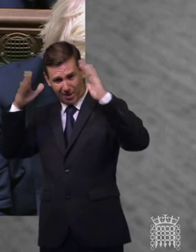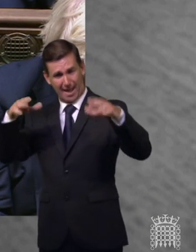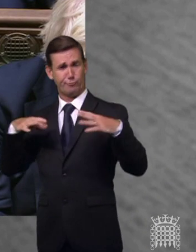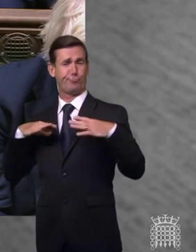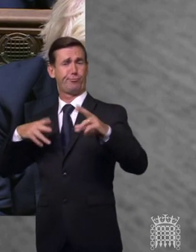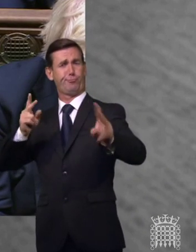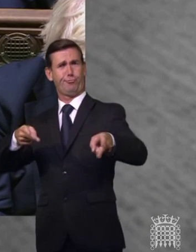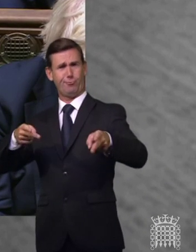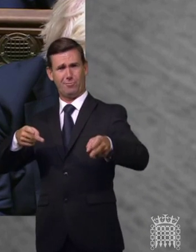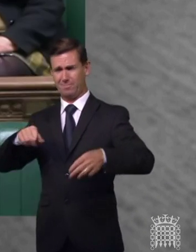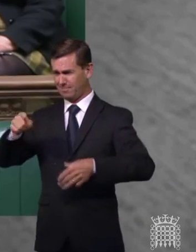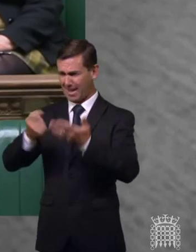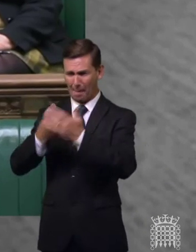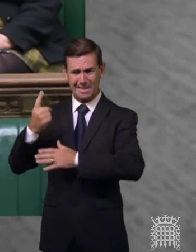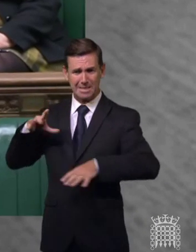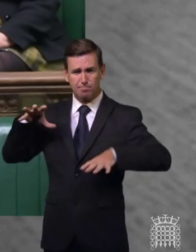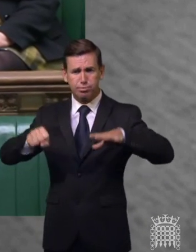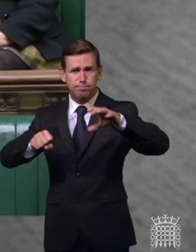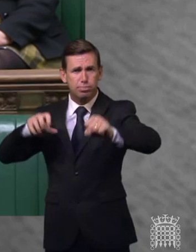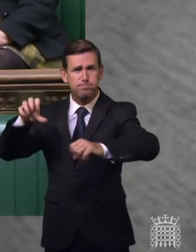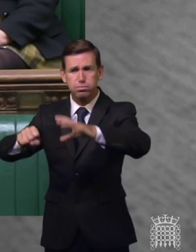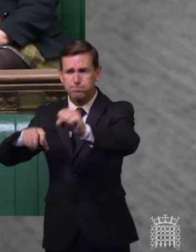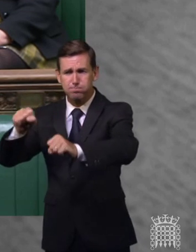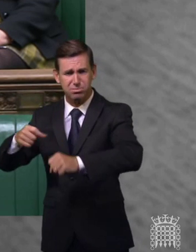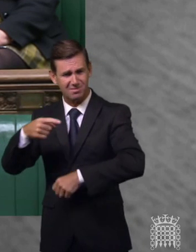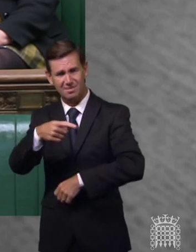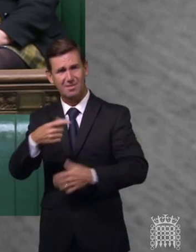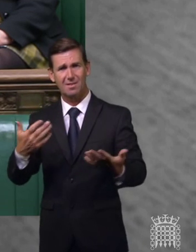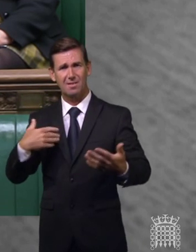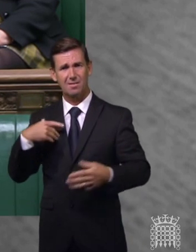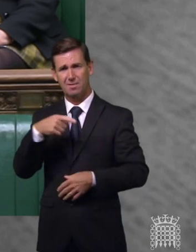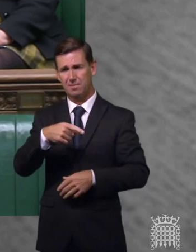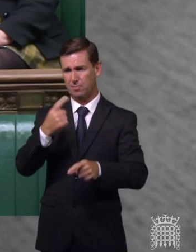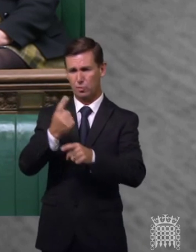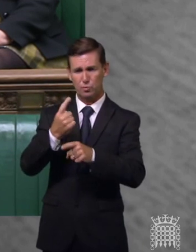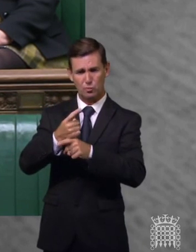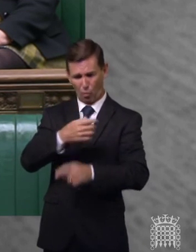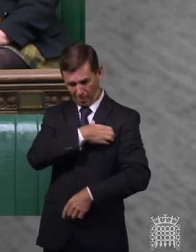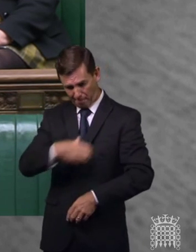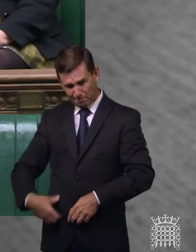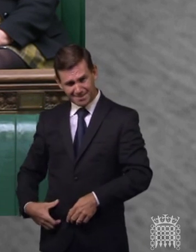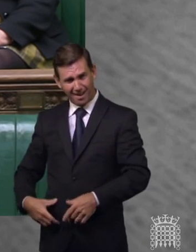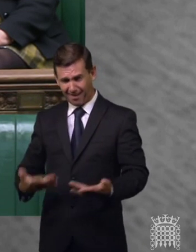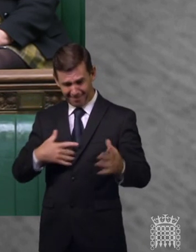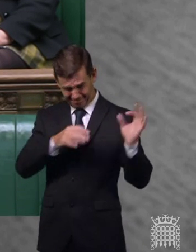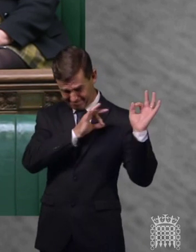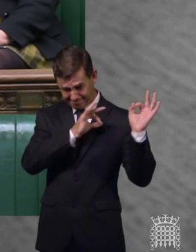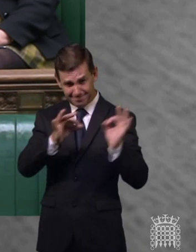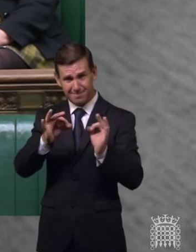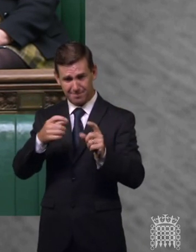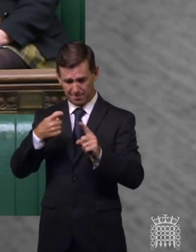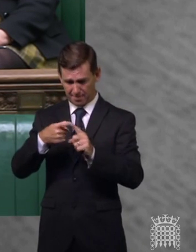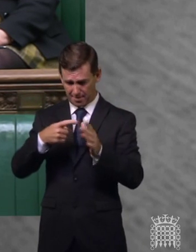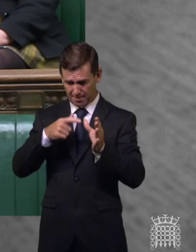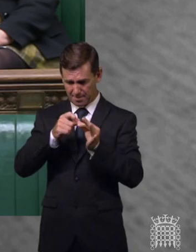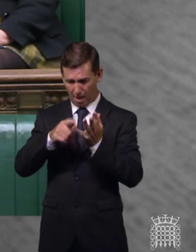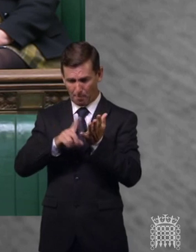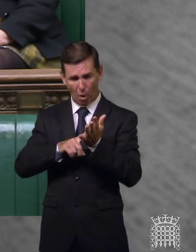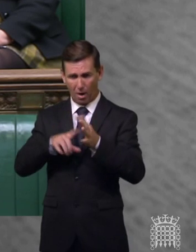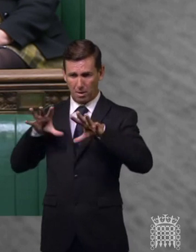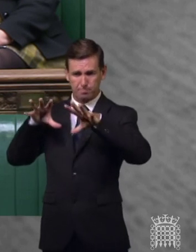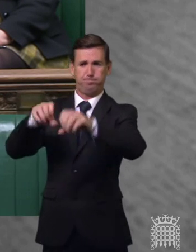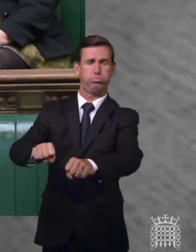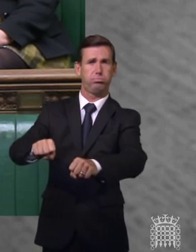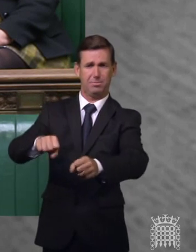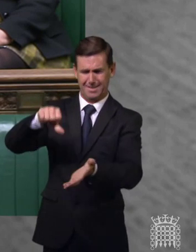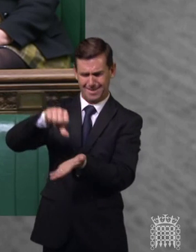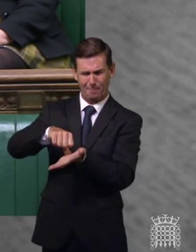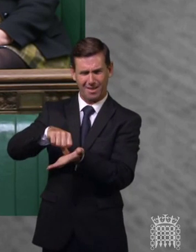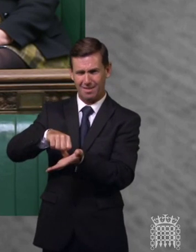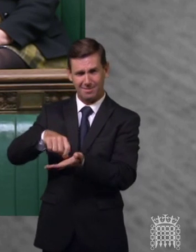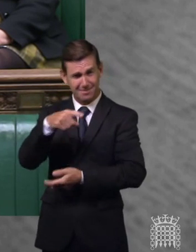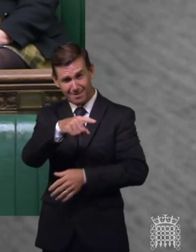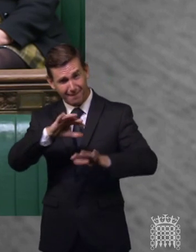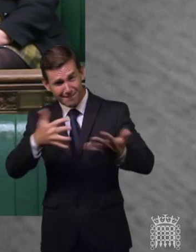He did not even speak to ambassadors in the region as Kabul fell to the Taliban.